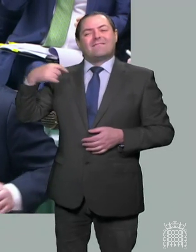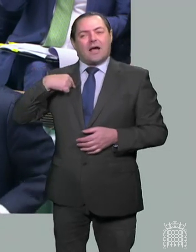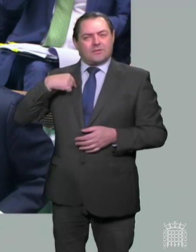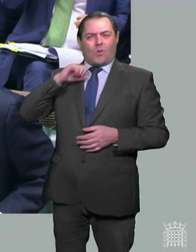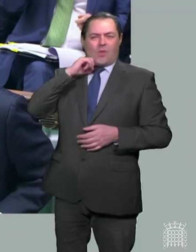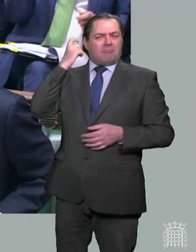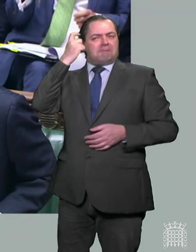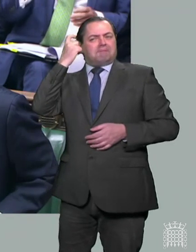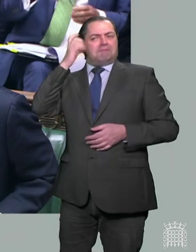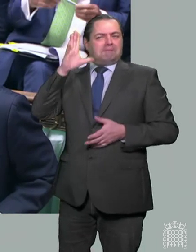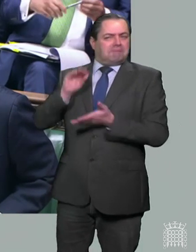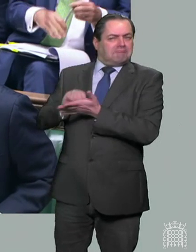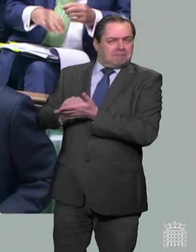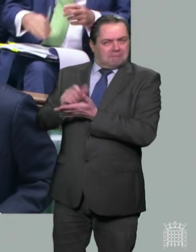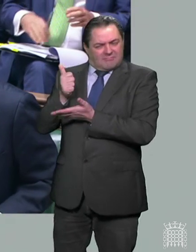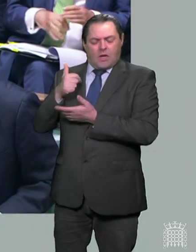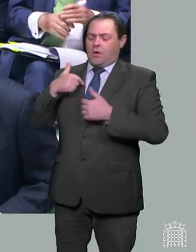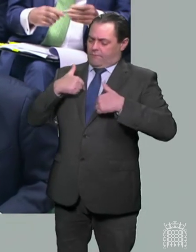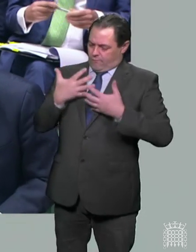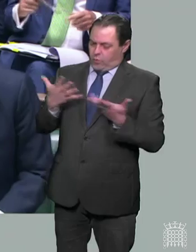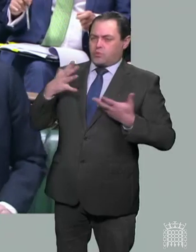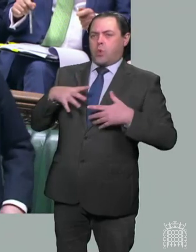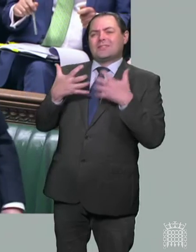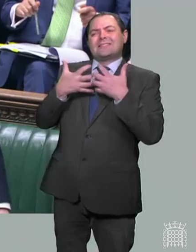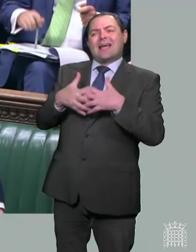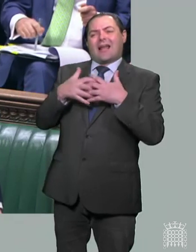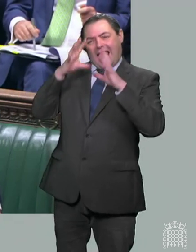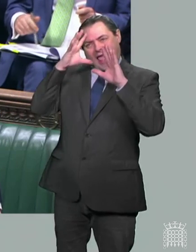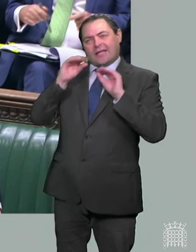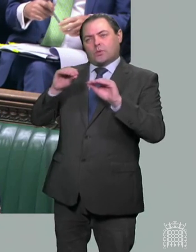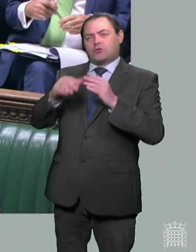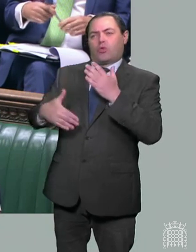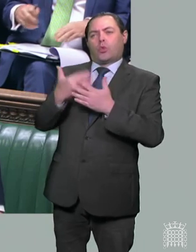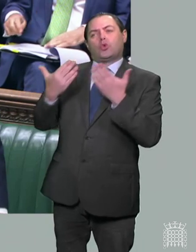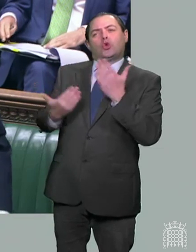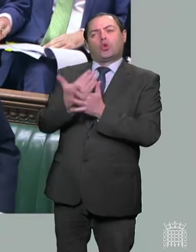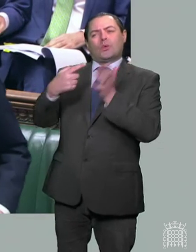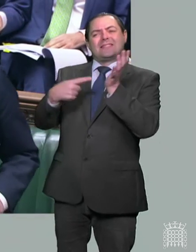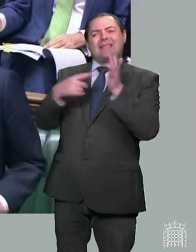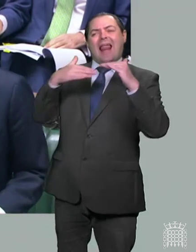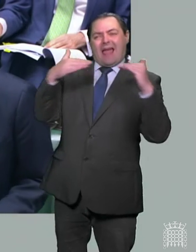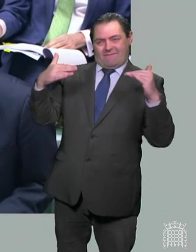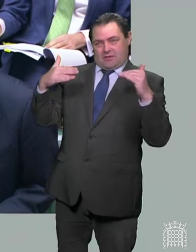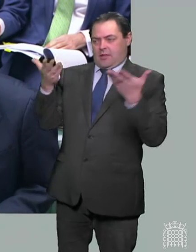The Government are absolutely committed to reforming technical education through new T-levels.